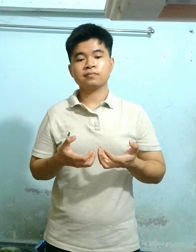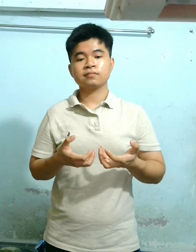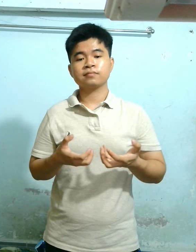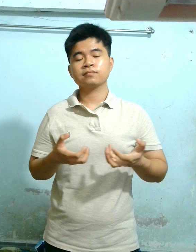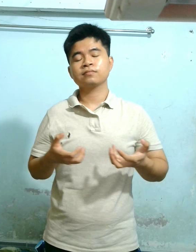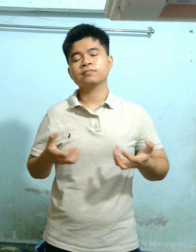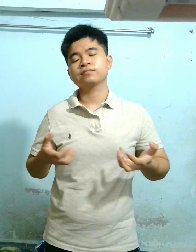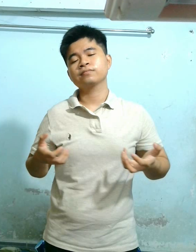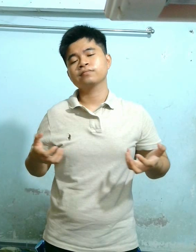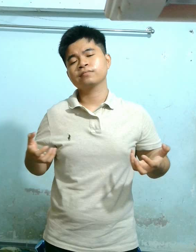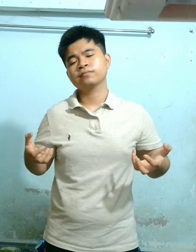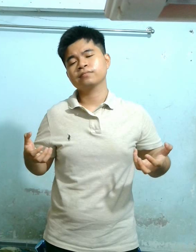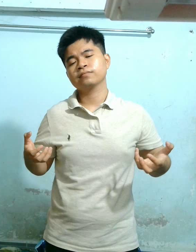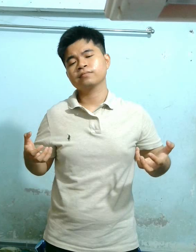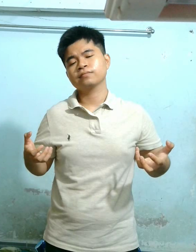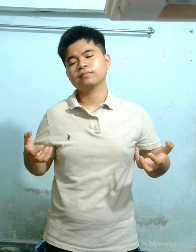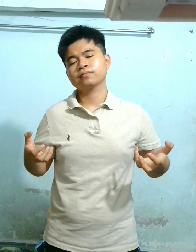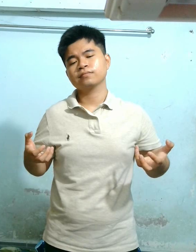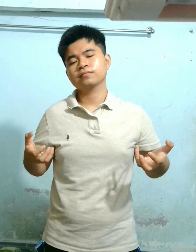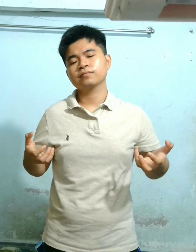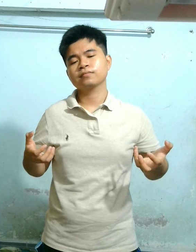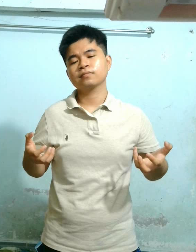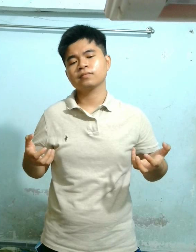chia cat